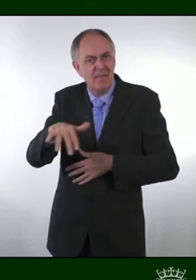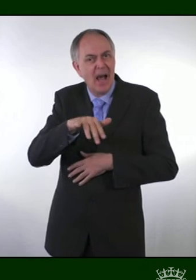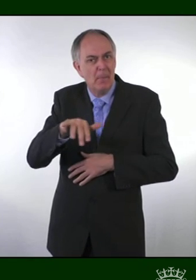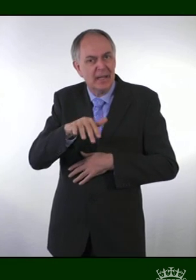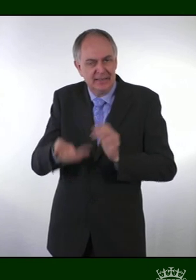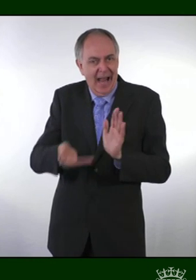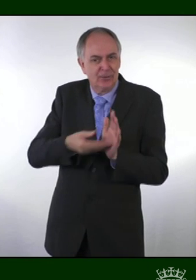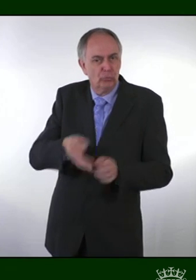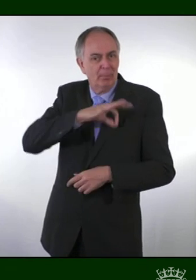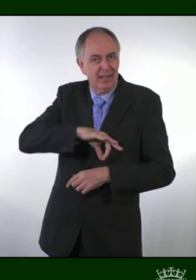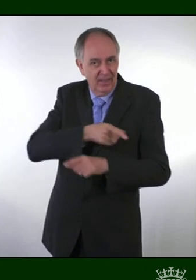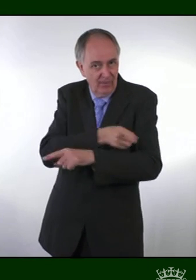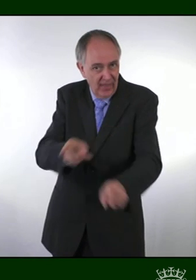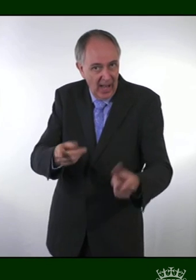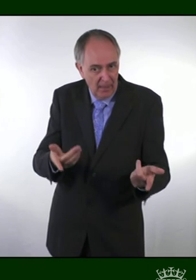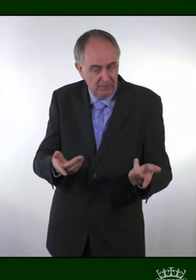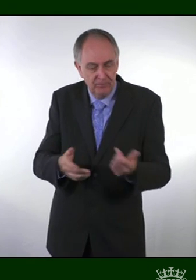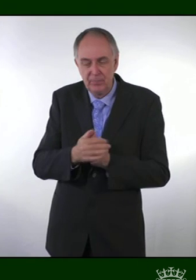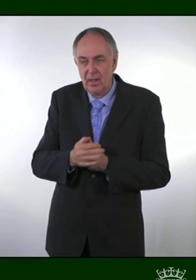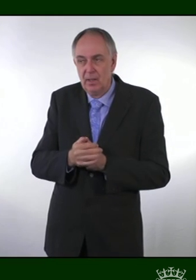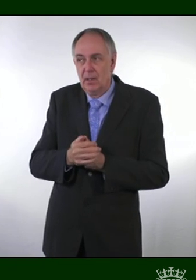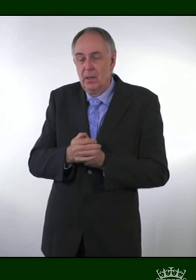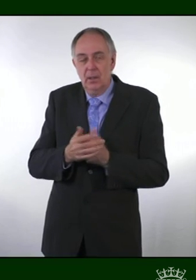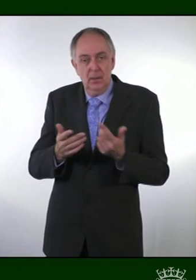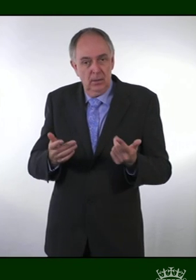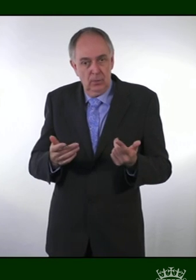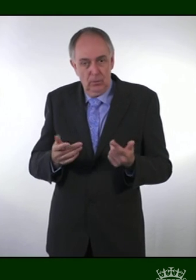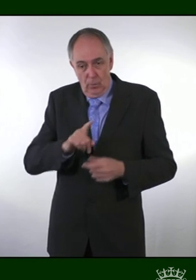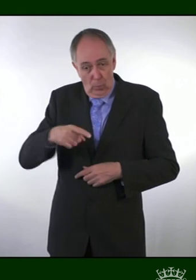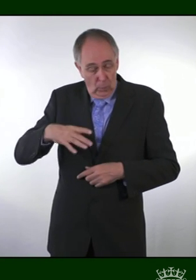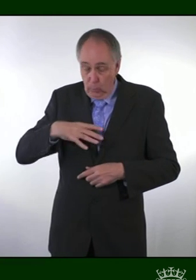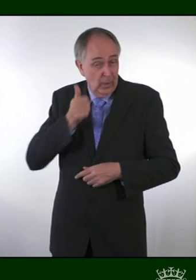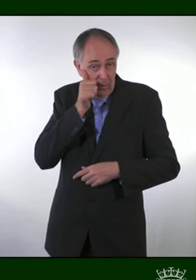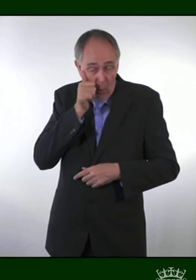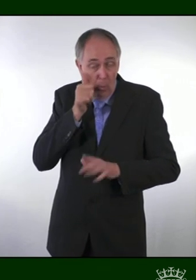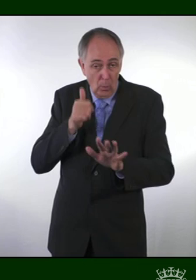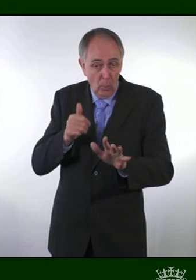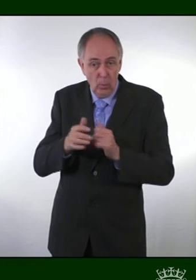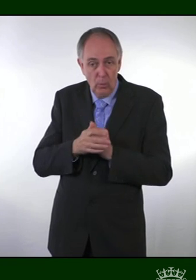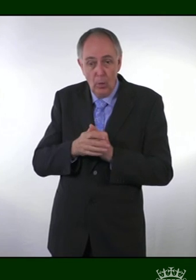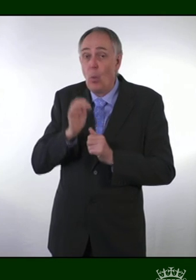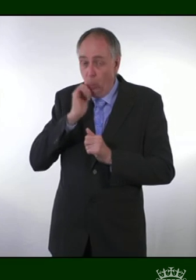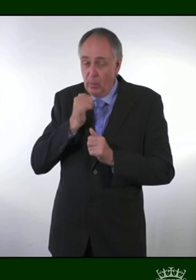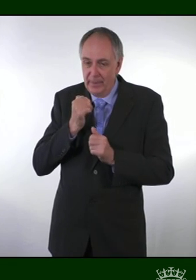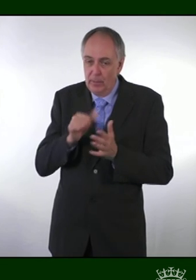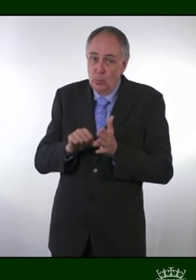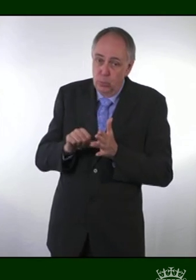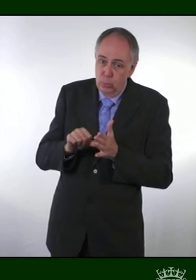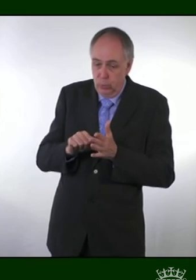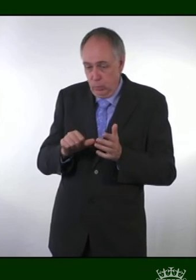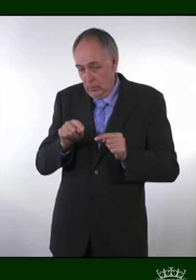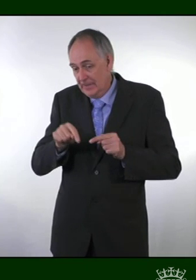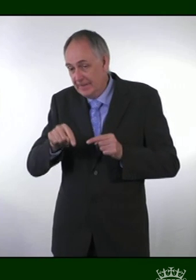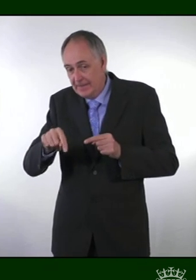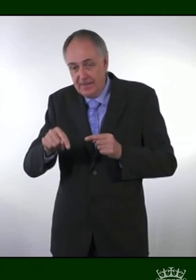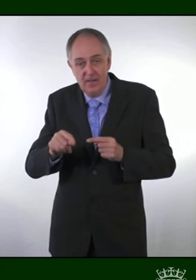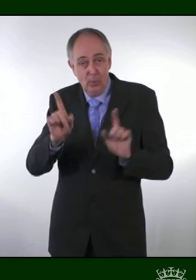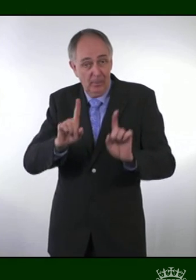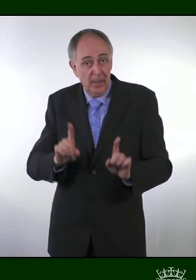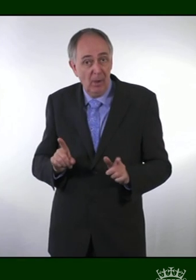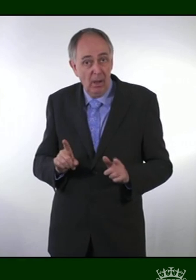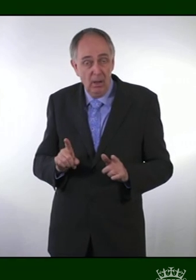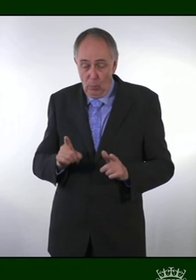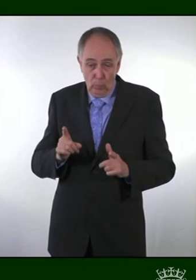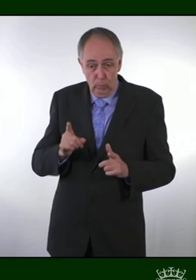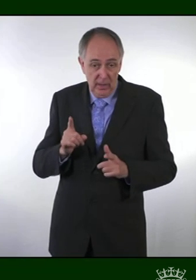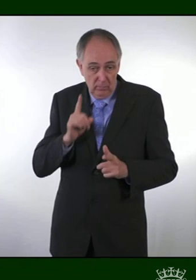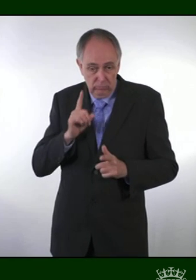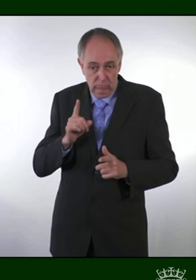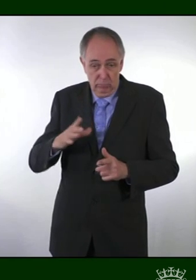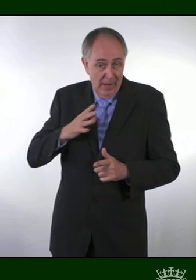I say in all sincerity to the right honourable Gentleman that we are fully aware that there will be tough times ahead and we do stand by to do more where we can.